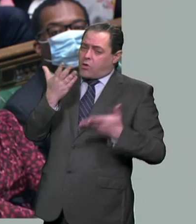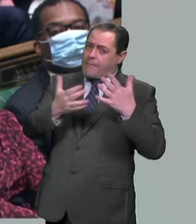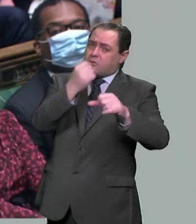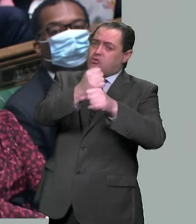into this country as France, and twice as much as Germany.